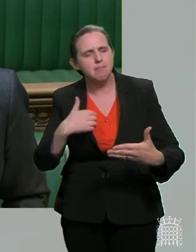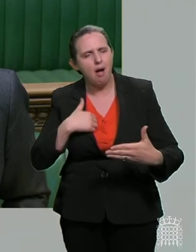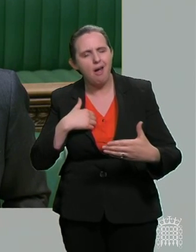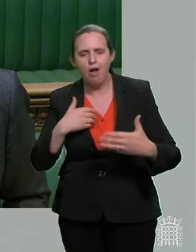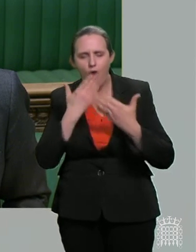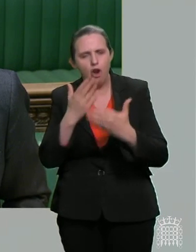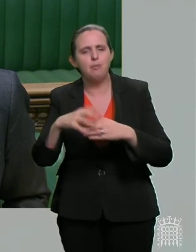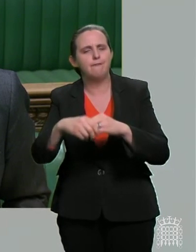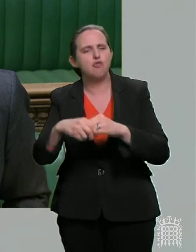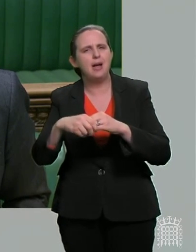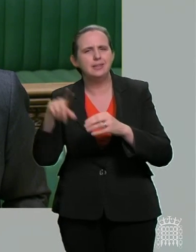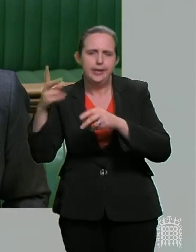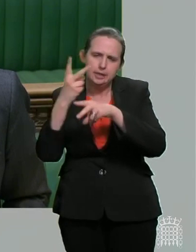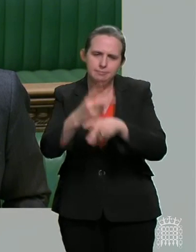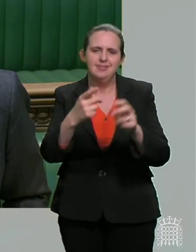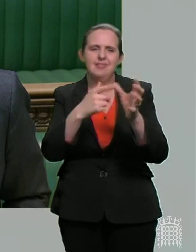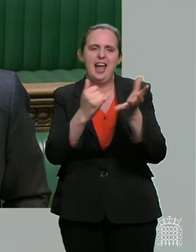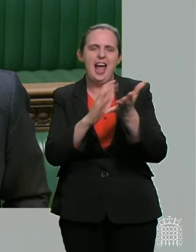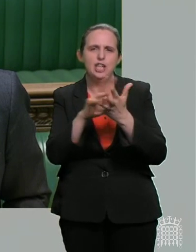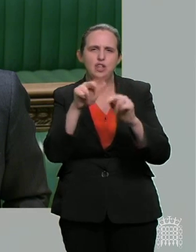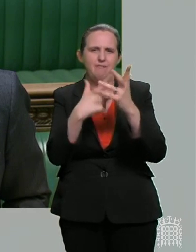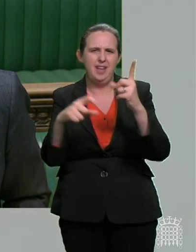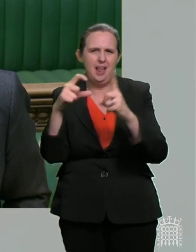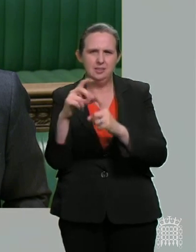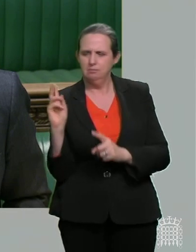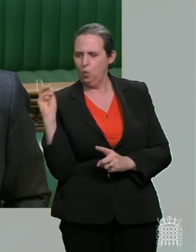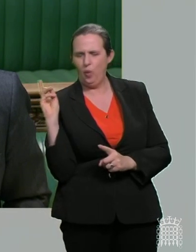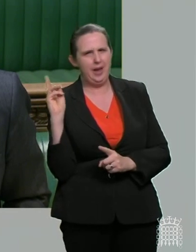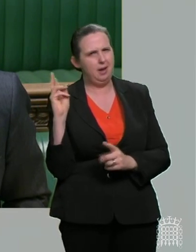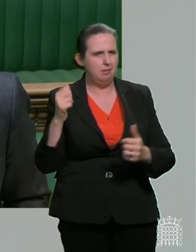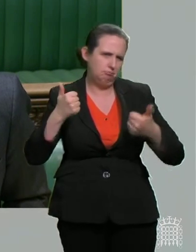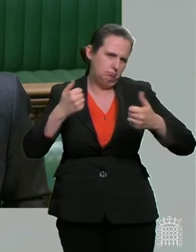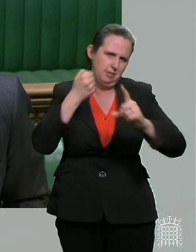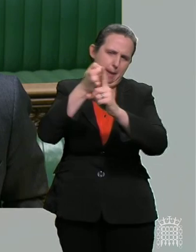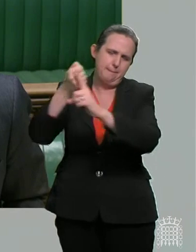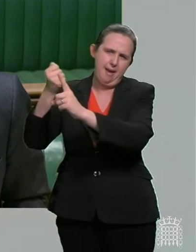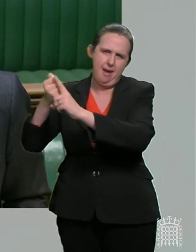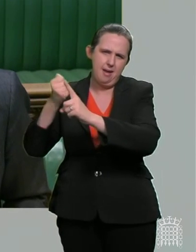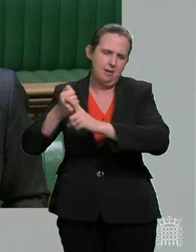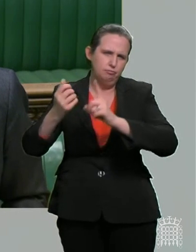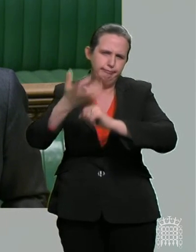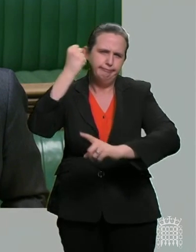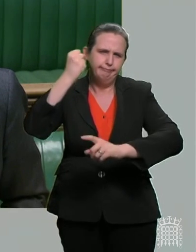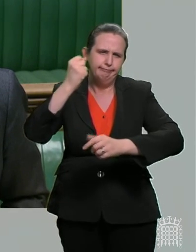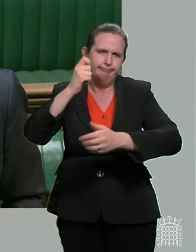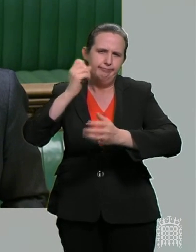He and I have had enjoyable times campaigning for the people of Ashfield and will continue to do so.